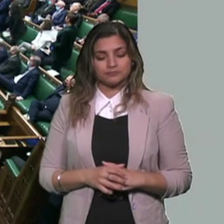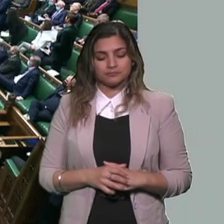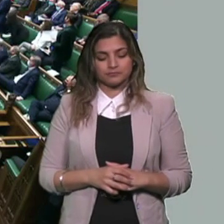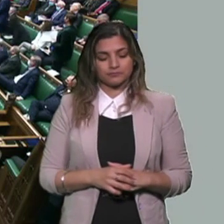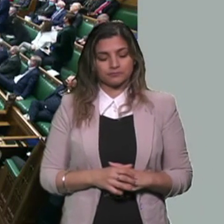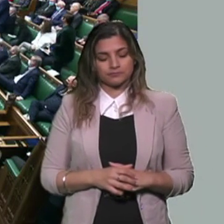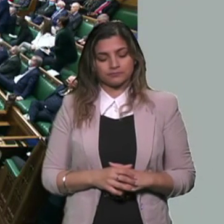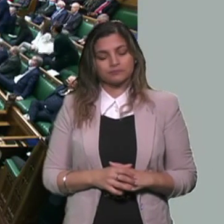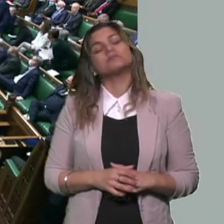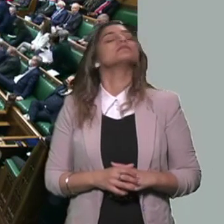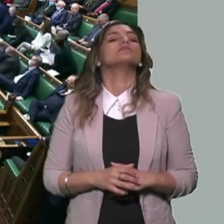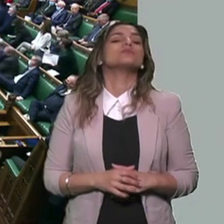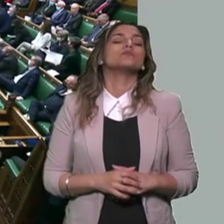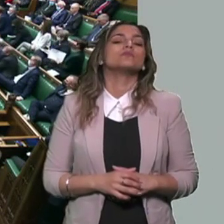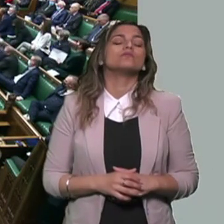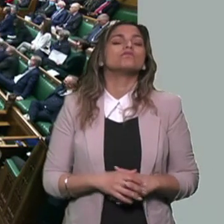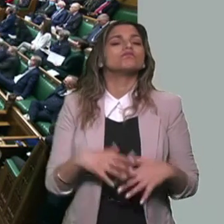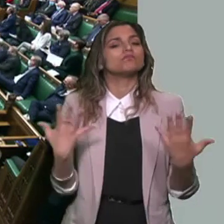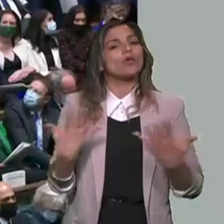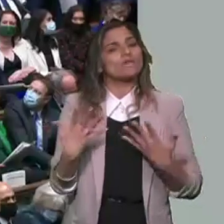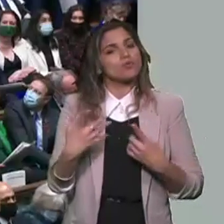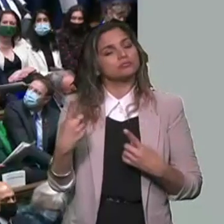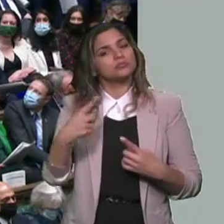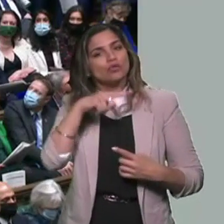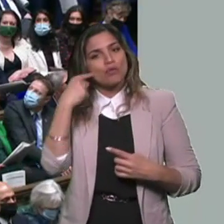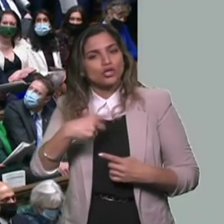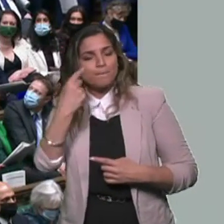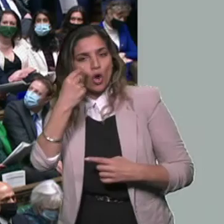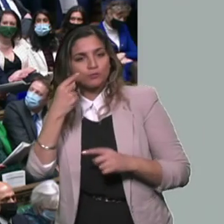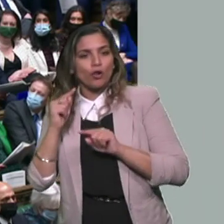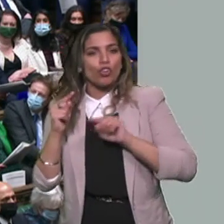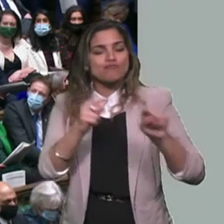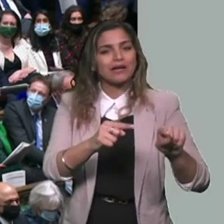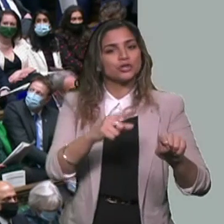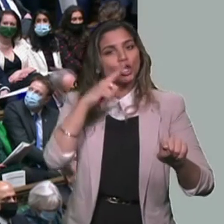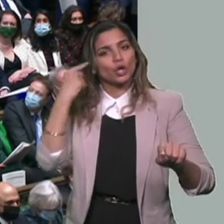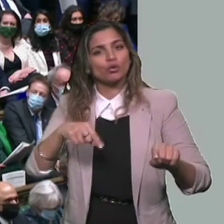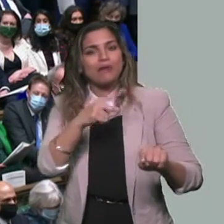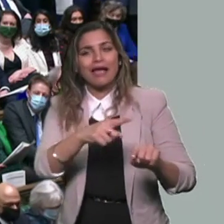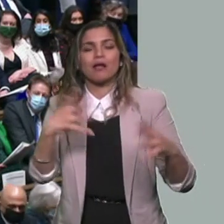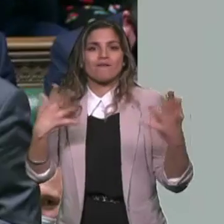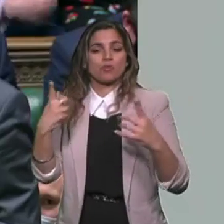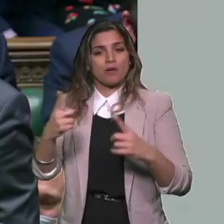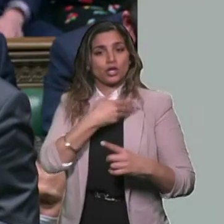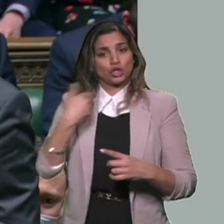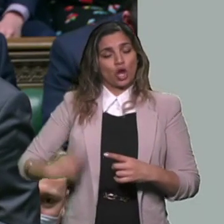13. Alongside the threat of a Russian invasion of Ukraine there are real fears of China invading Taiwan.